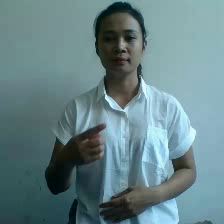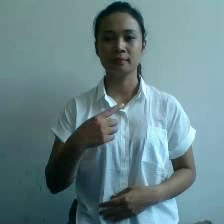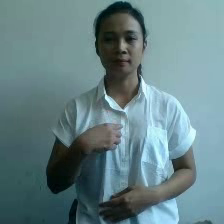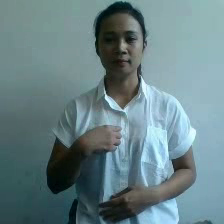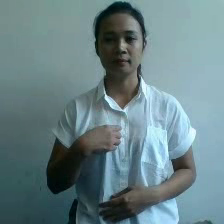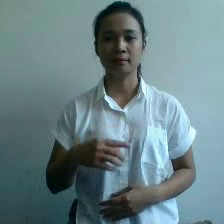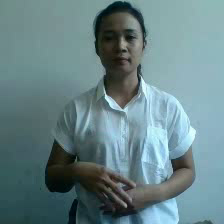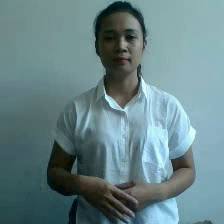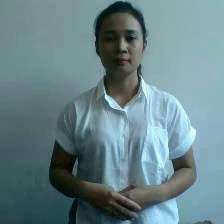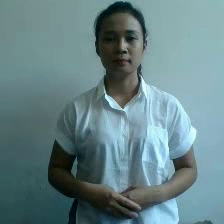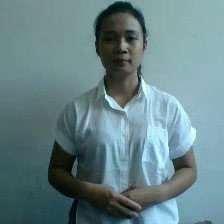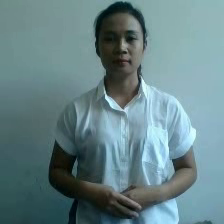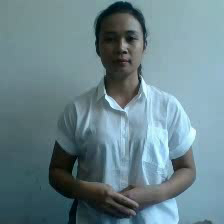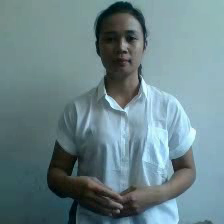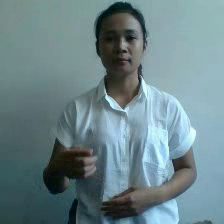Tôi